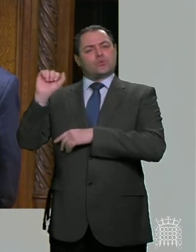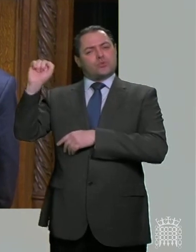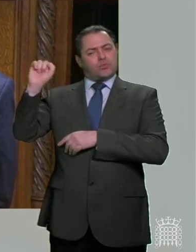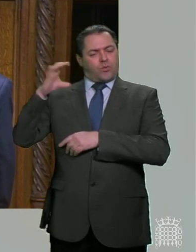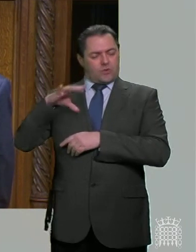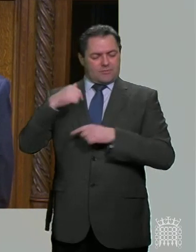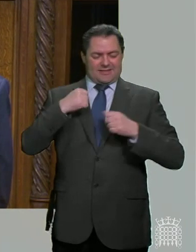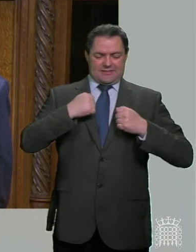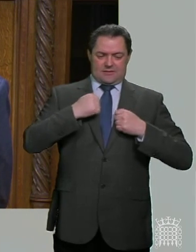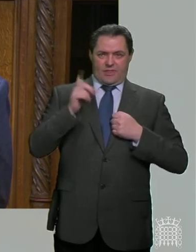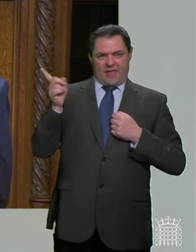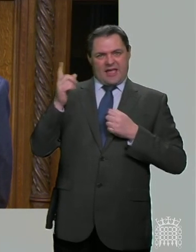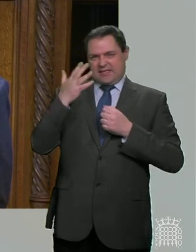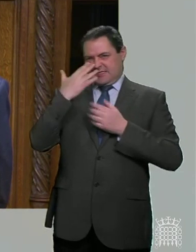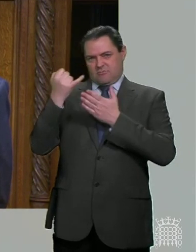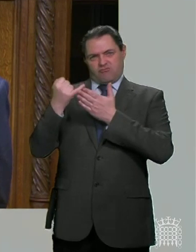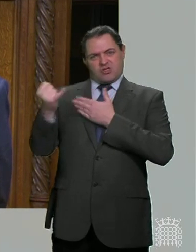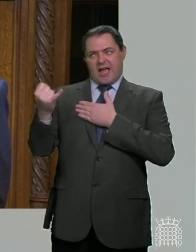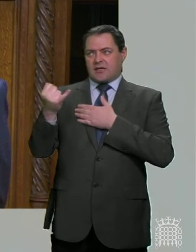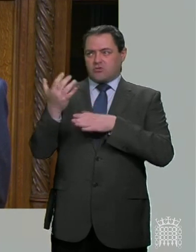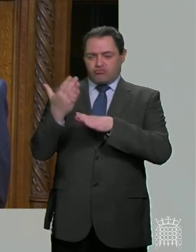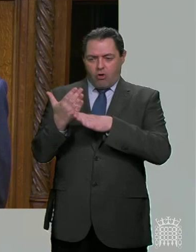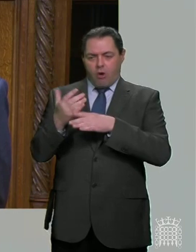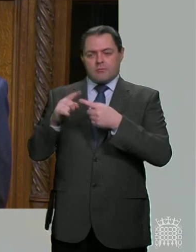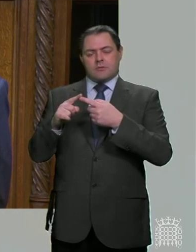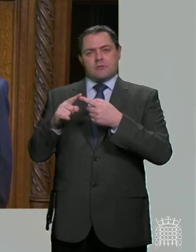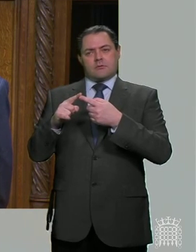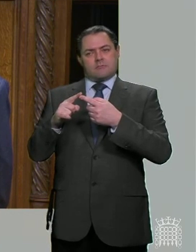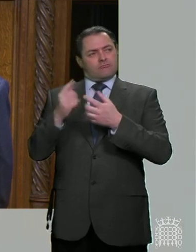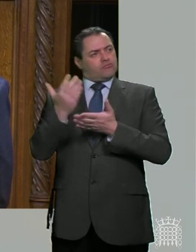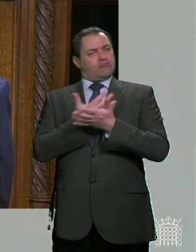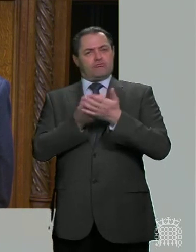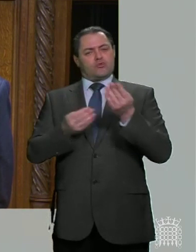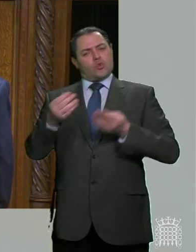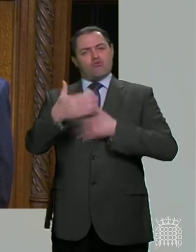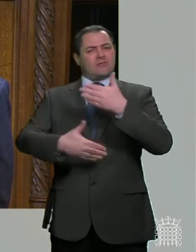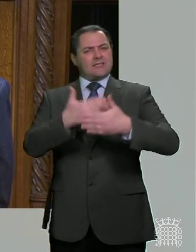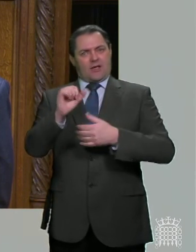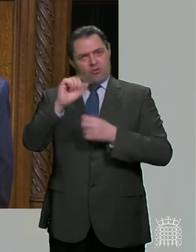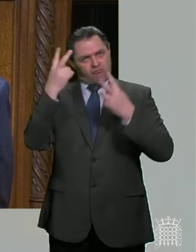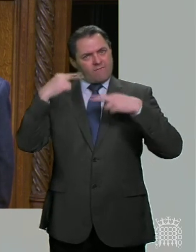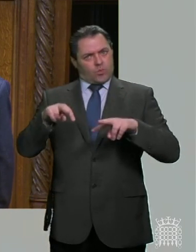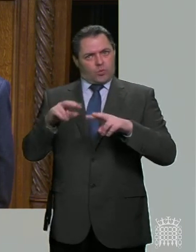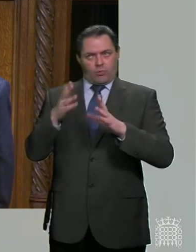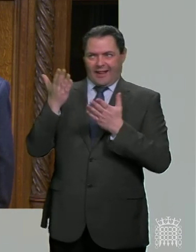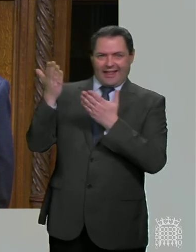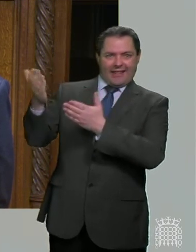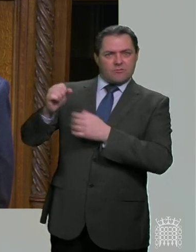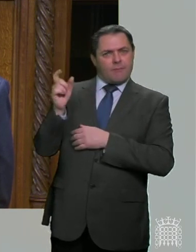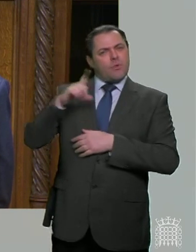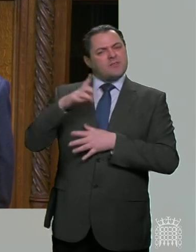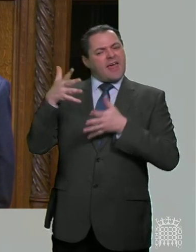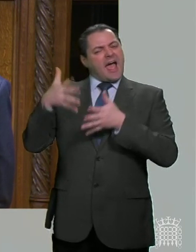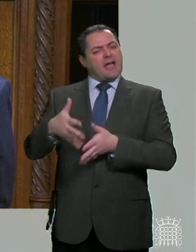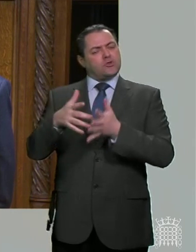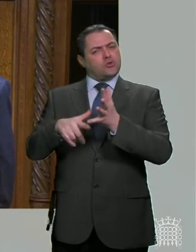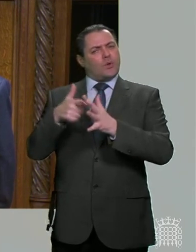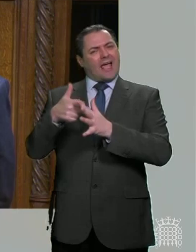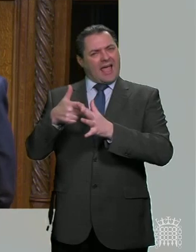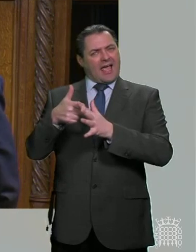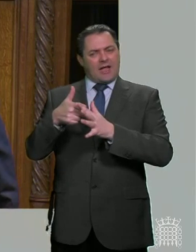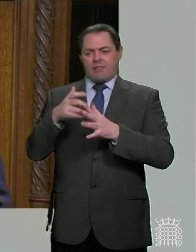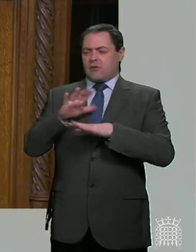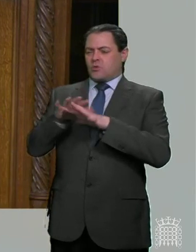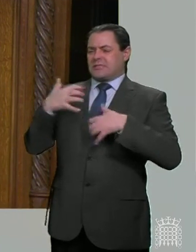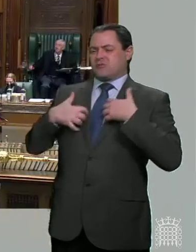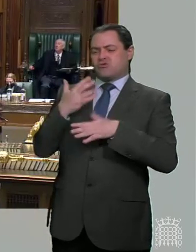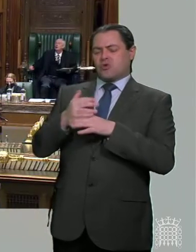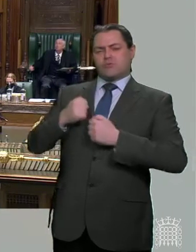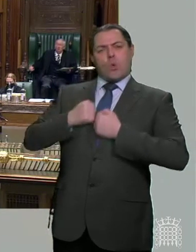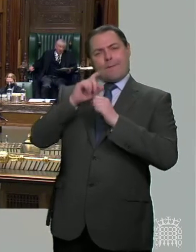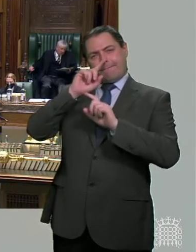Does he realise that they are rejecting the jobs and security that the review guarantees for Scotland, because they hate the UK more than they want jobs for their own people?